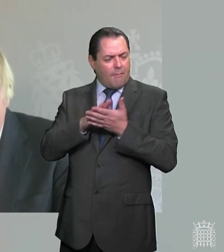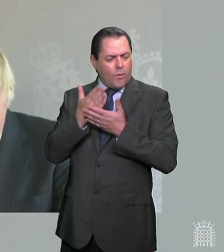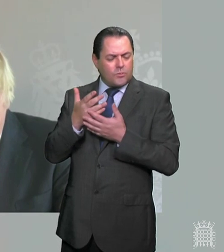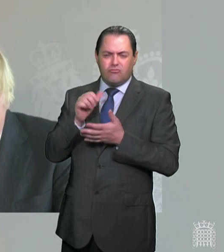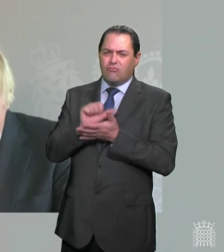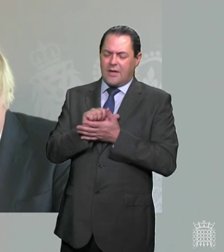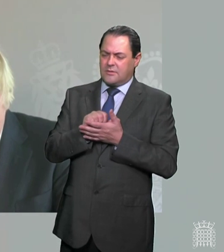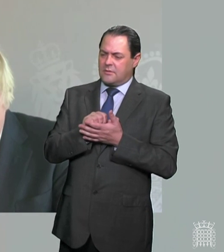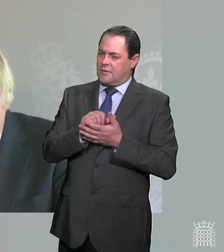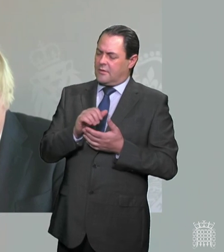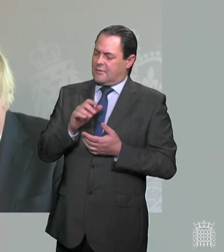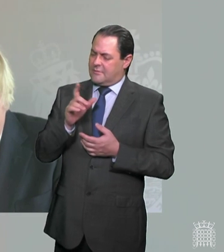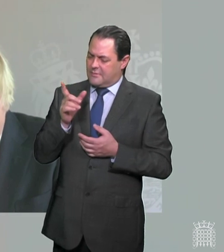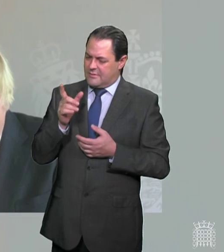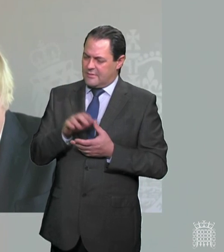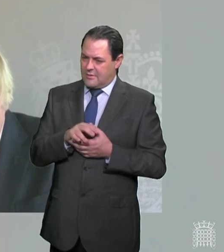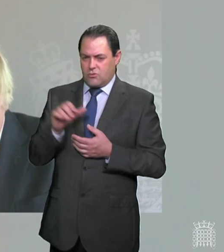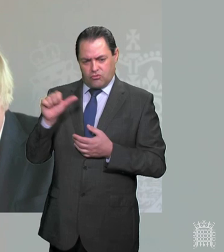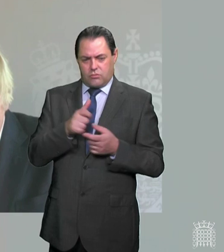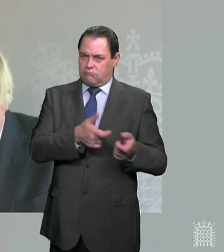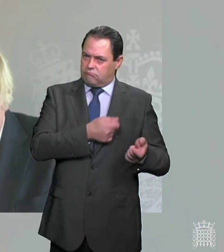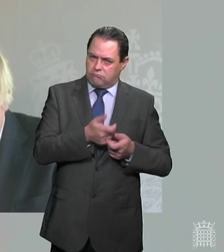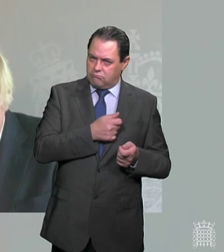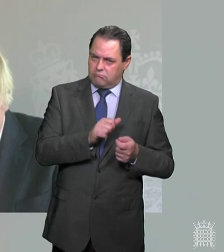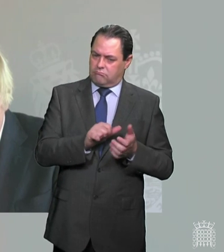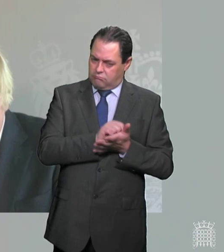They should be properly picked.